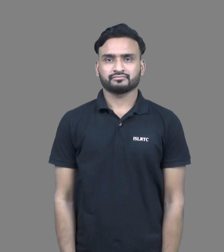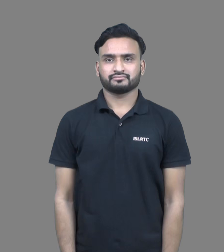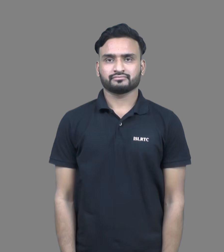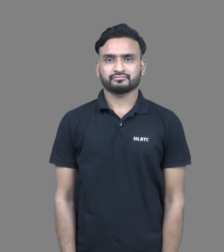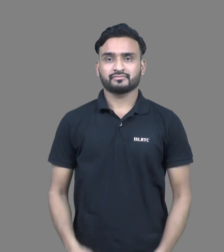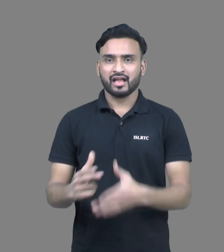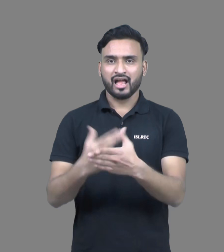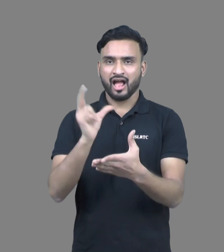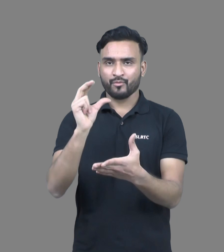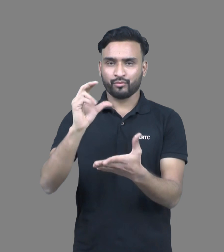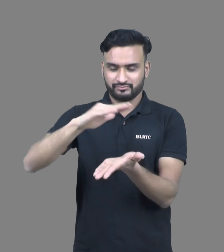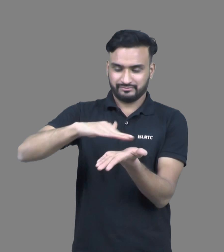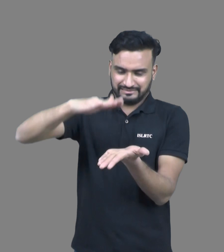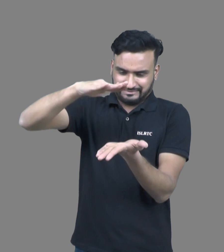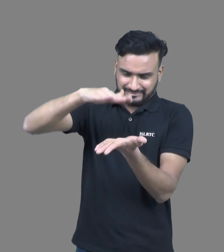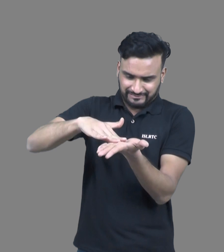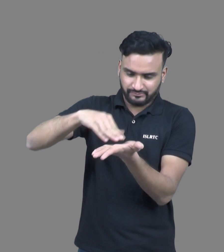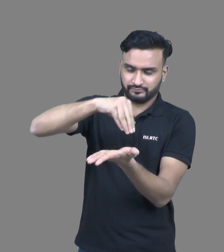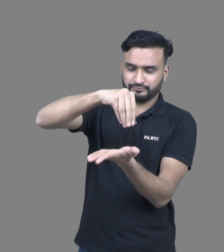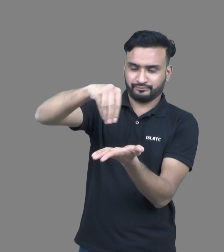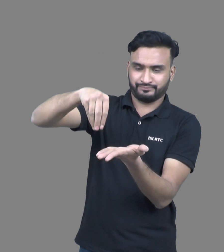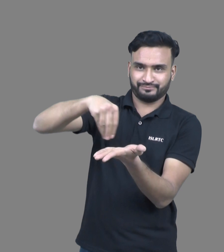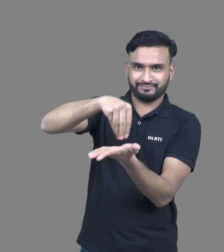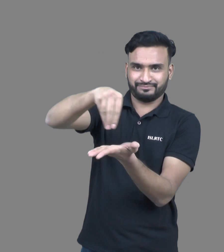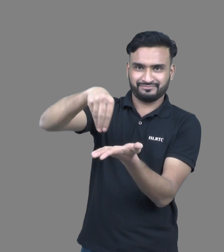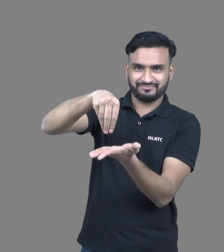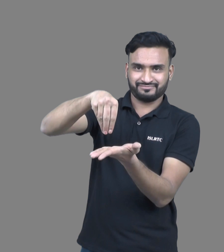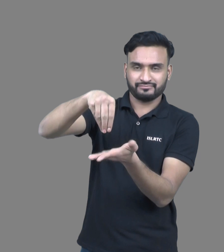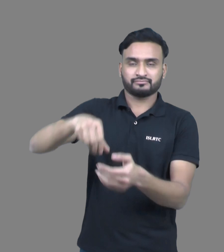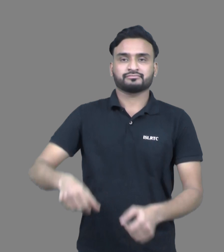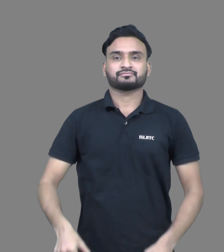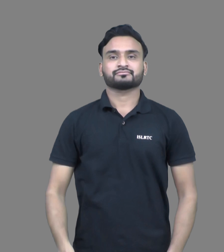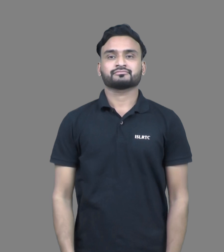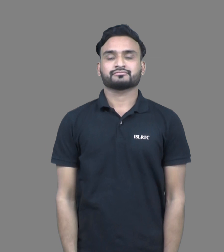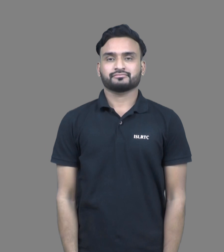Aloo tikki